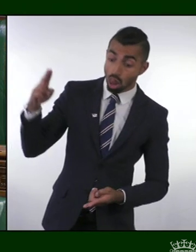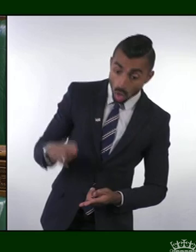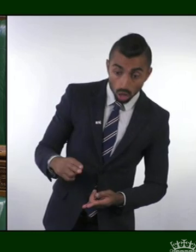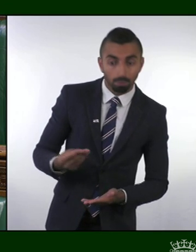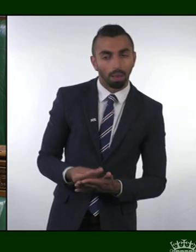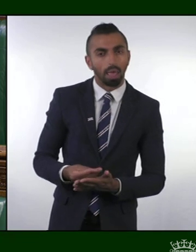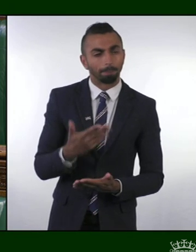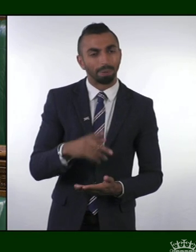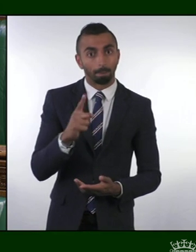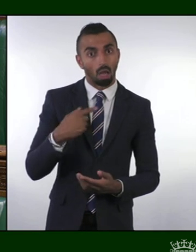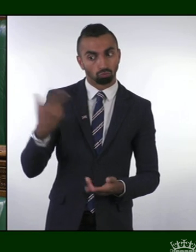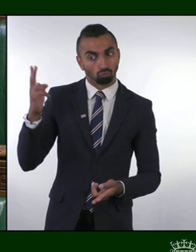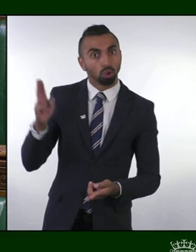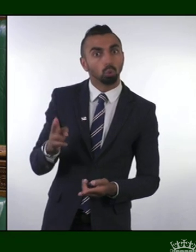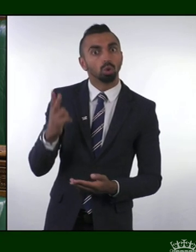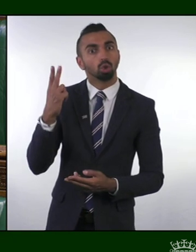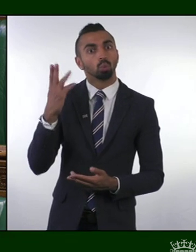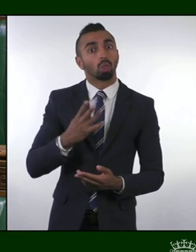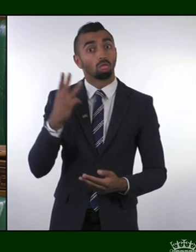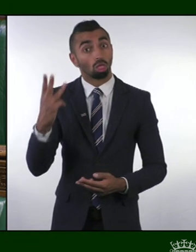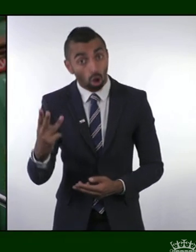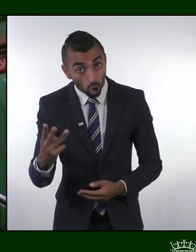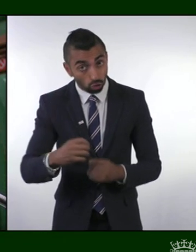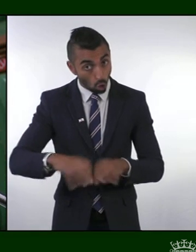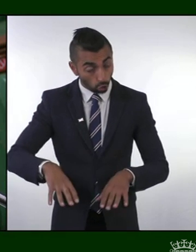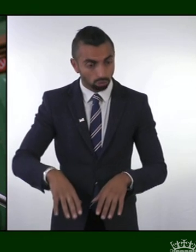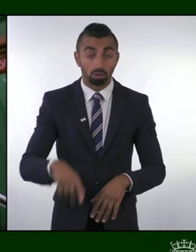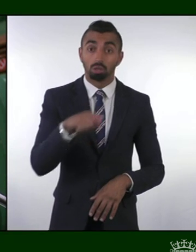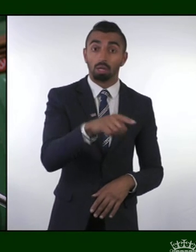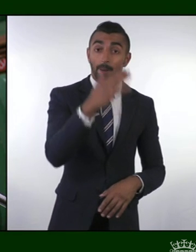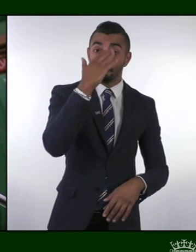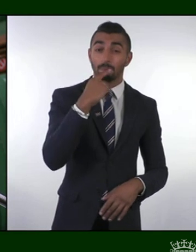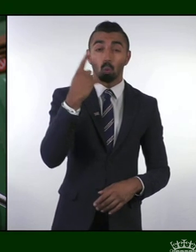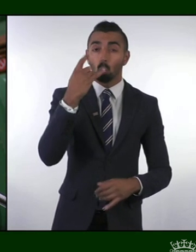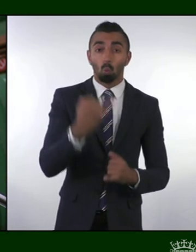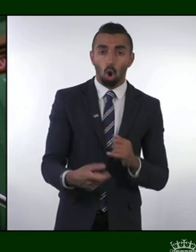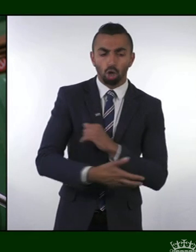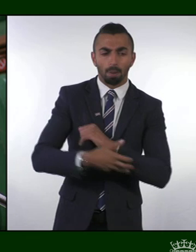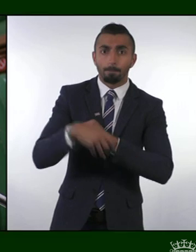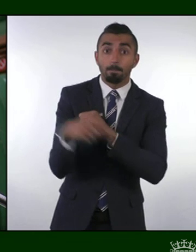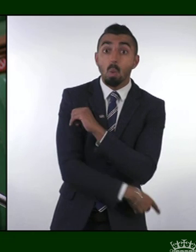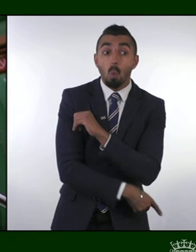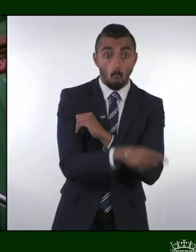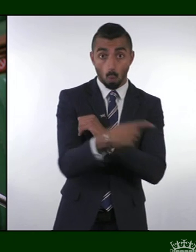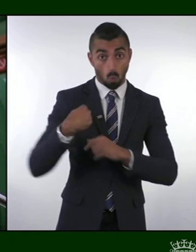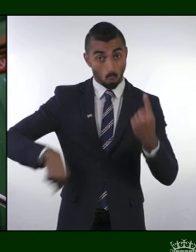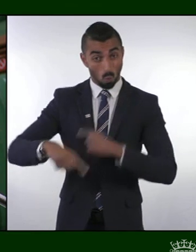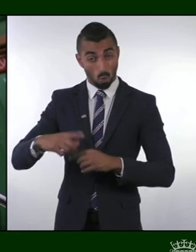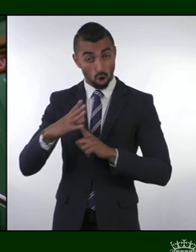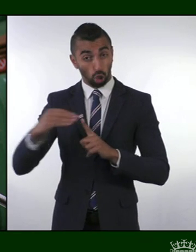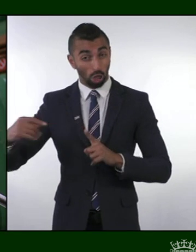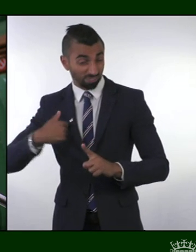He will find that in the distributional analysis published today. It demonstrates what we believe is important at a time like this—to protect the most vulnerable in our society.